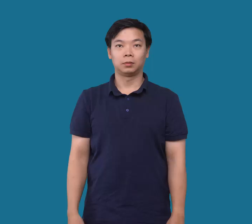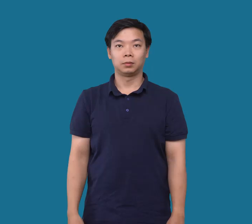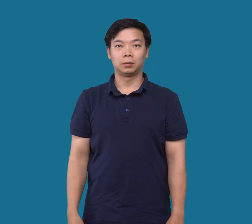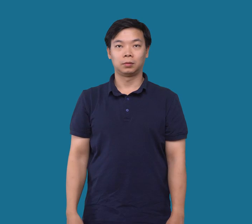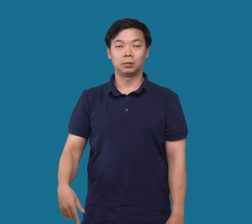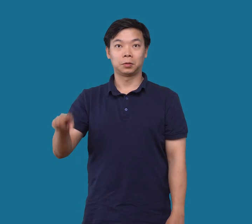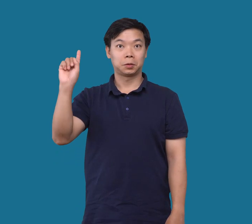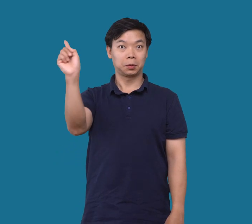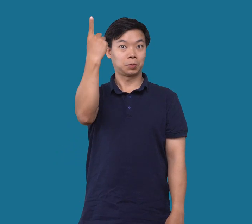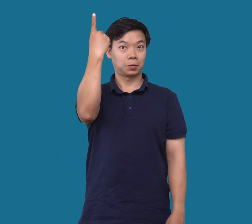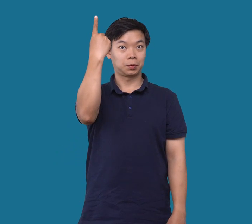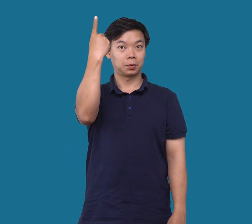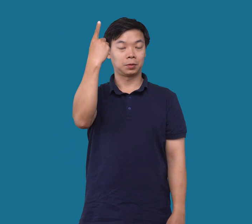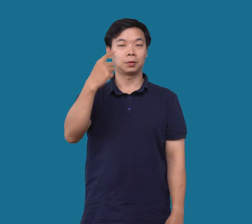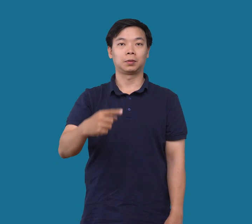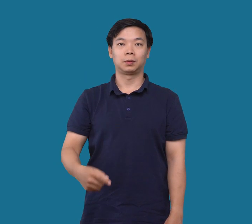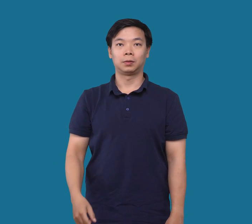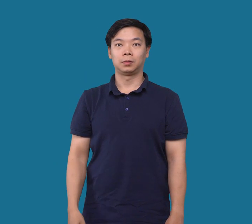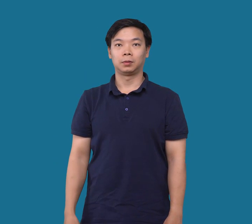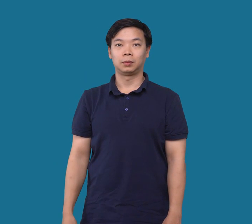đầu tiên